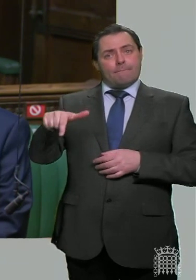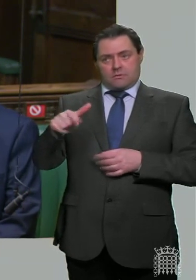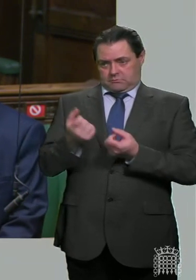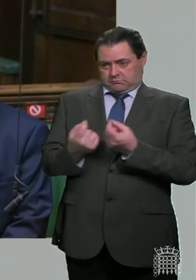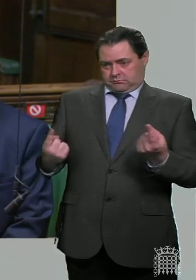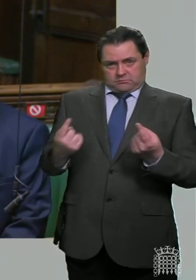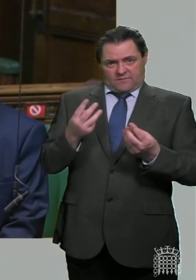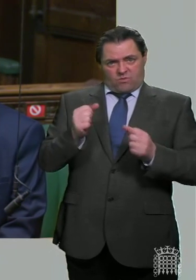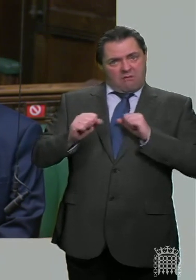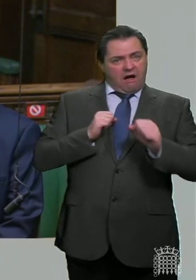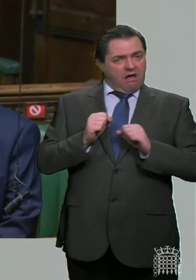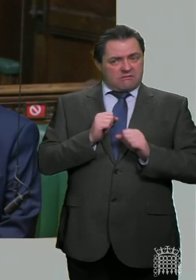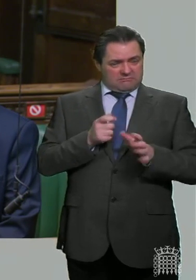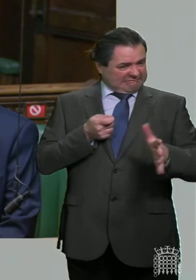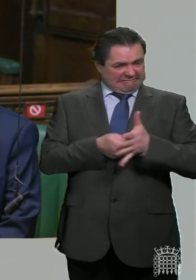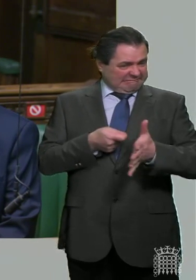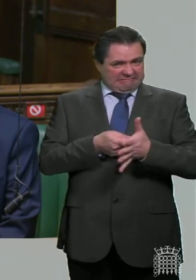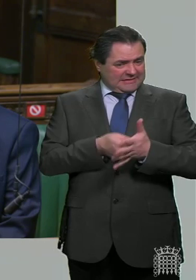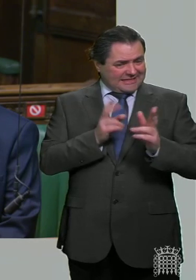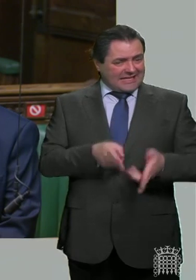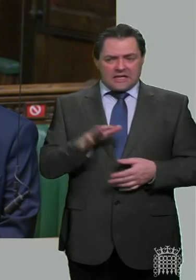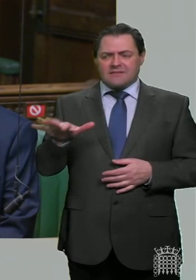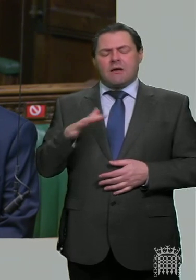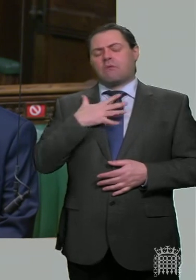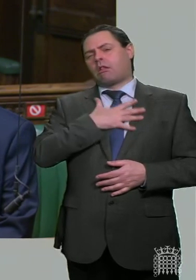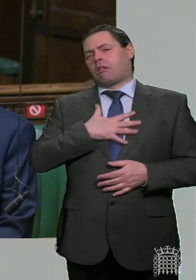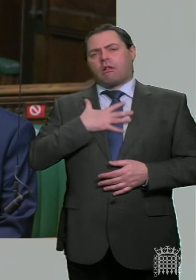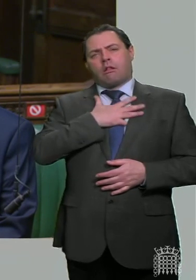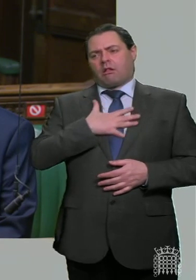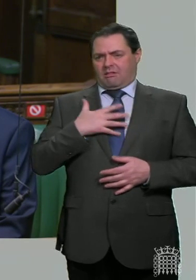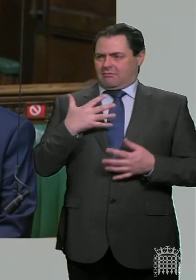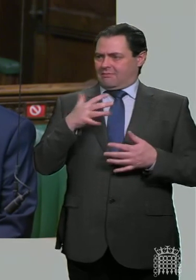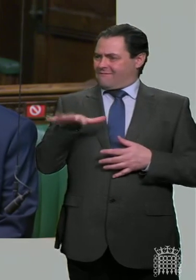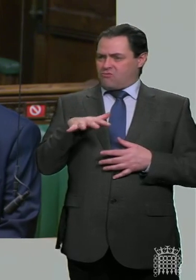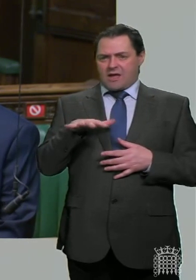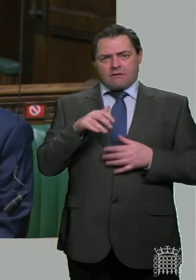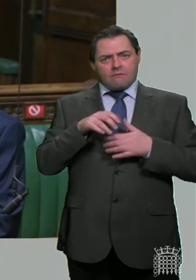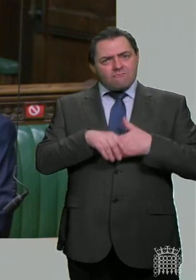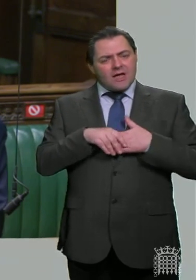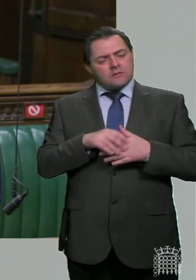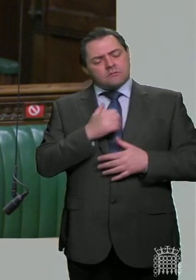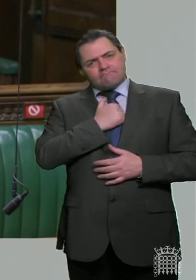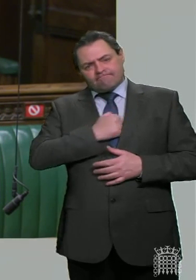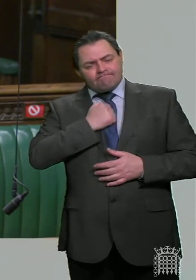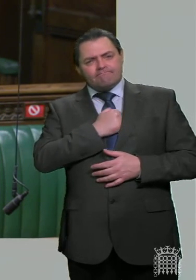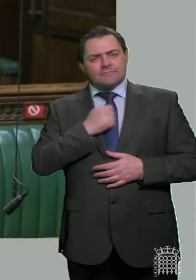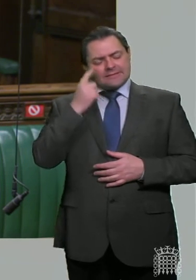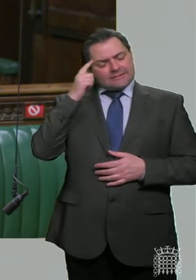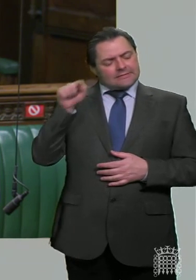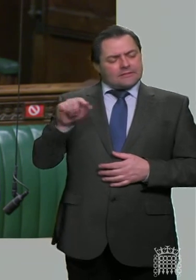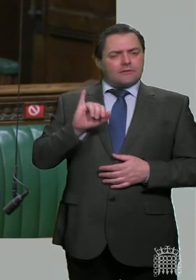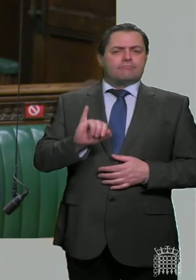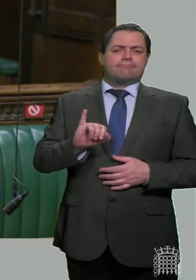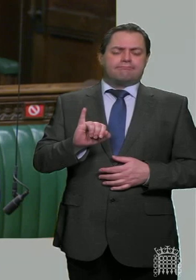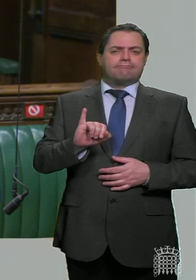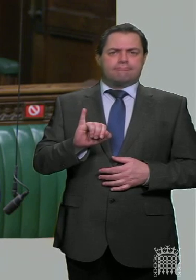This has been horrendous for his family and friends who have been left behind and my heart goes out to them all.